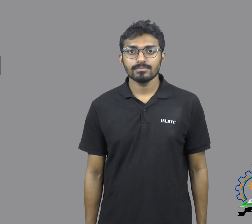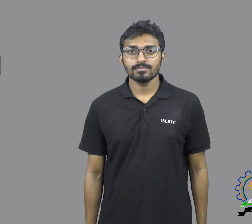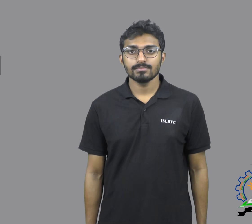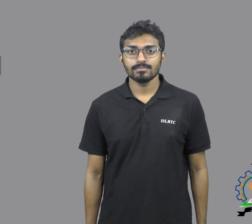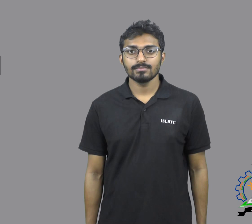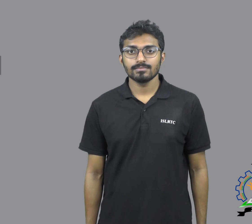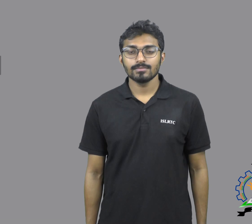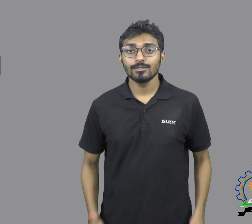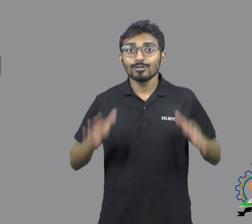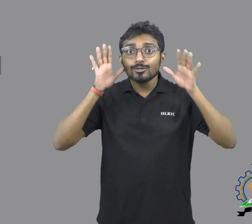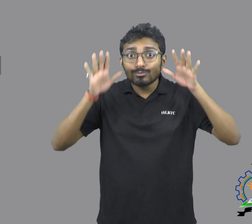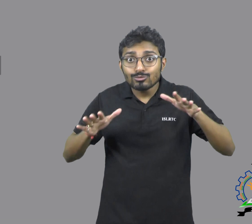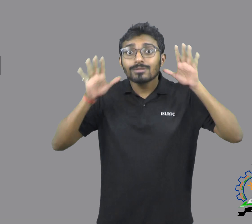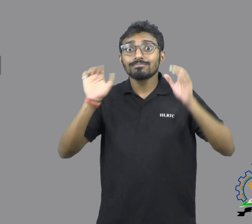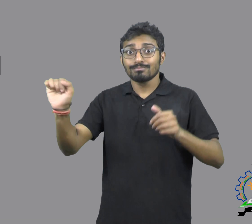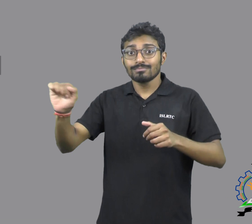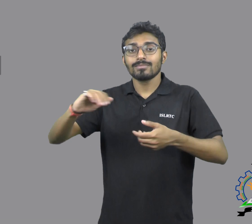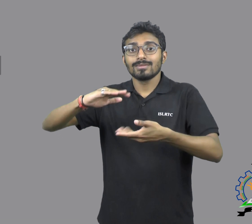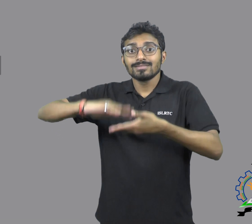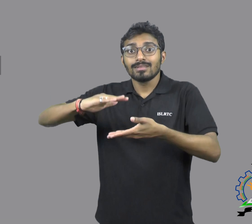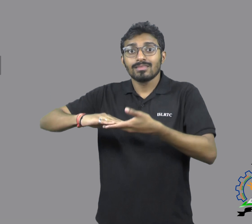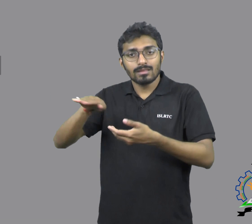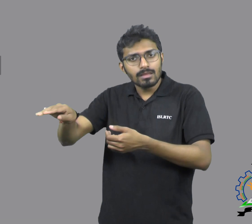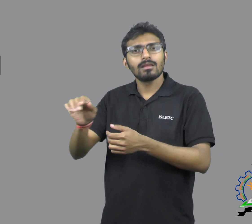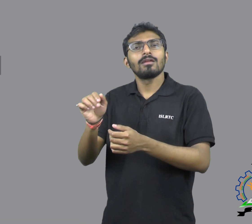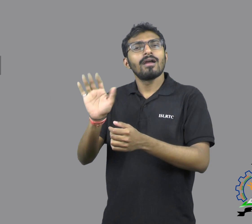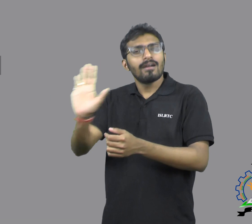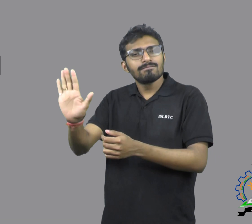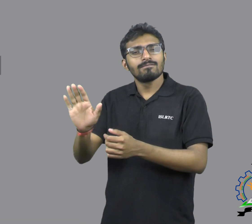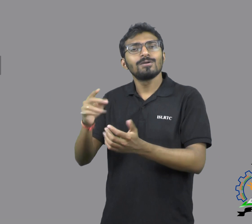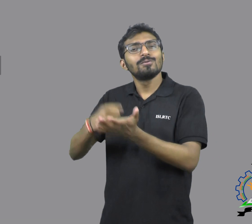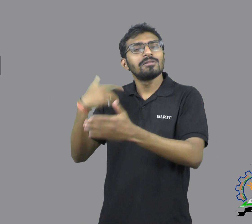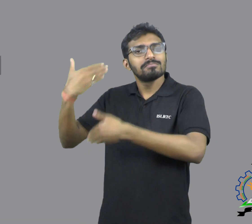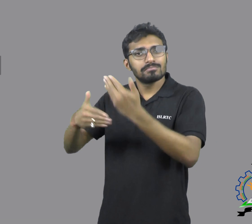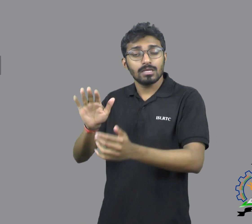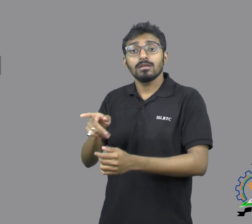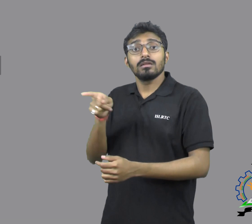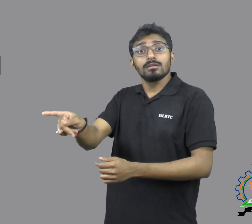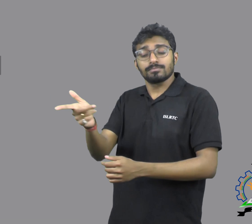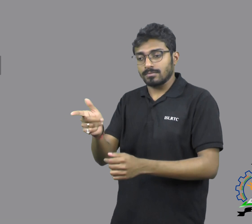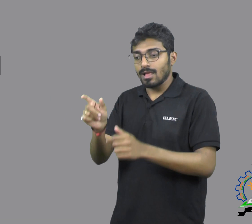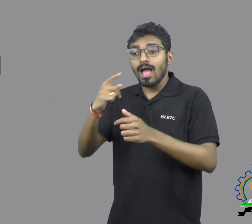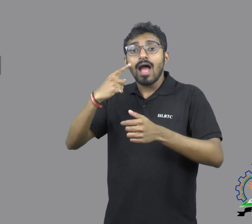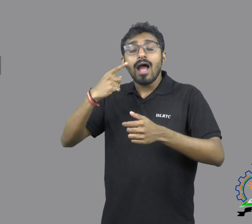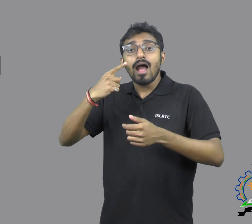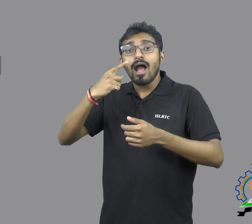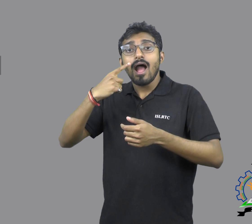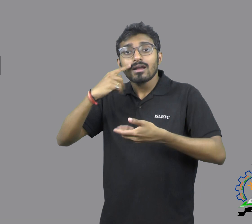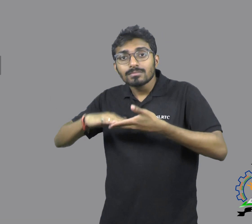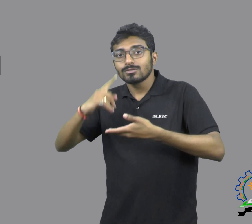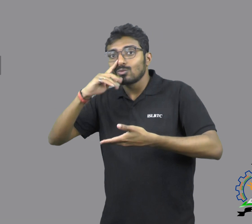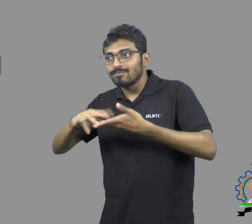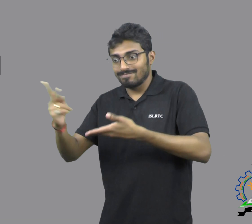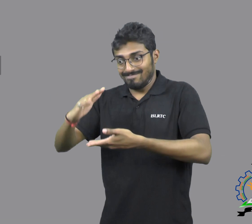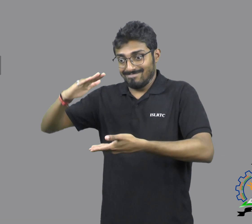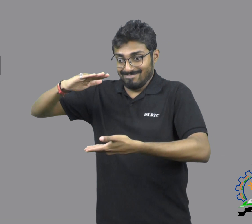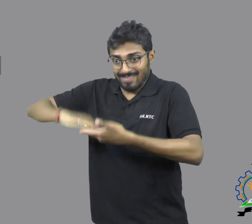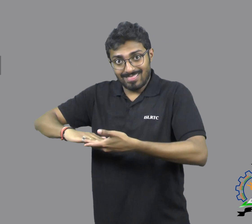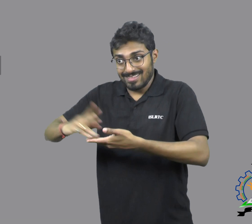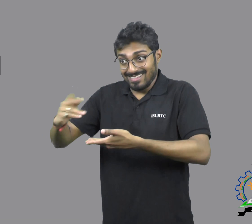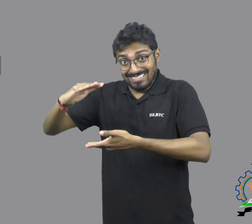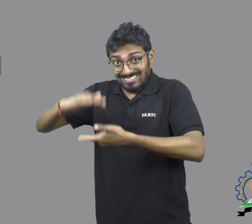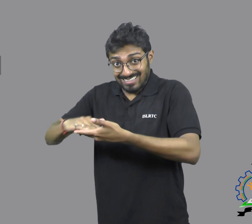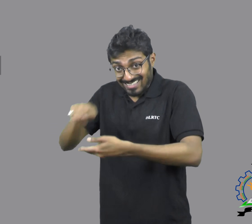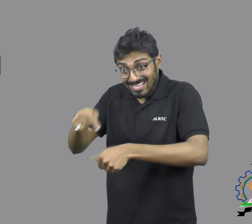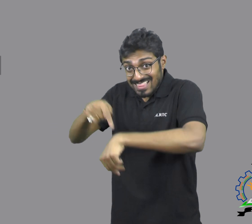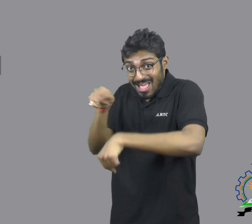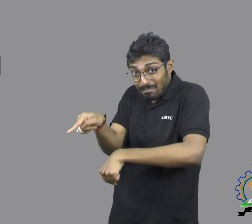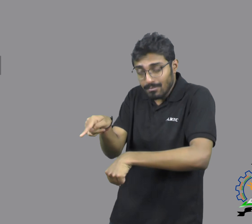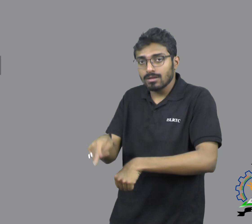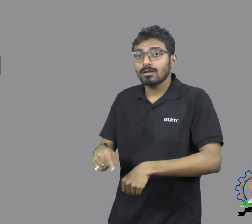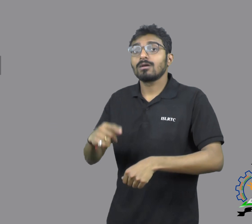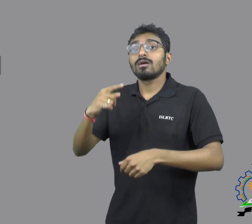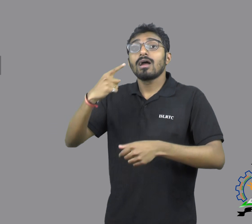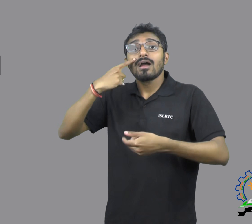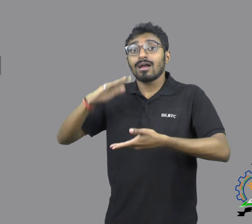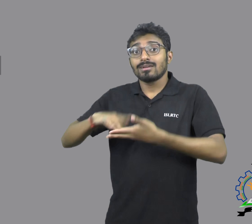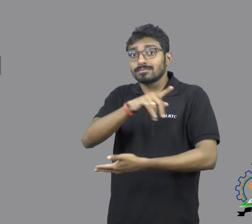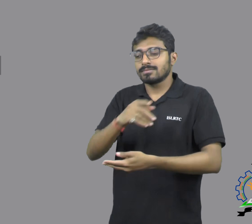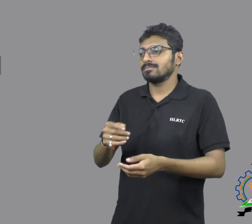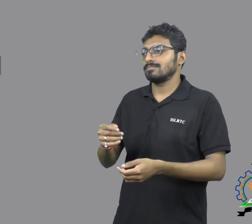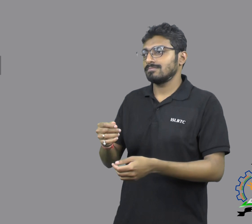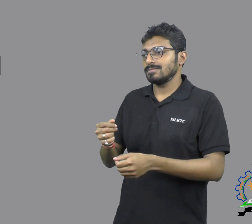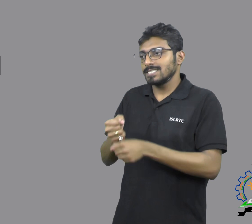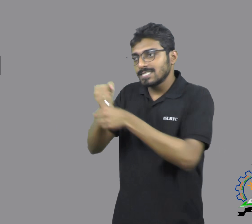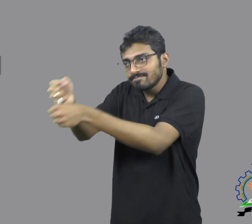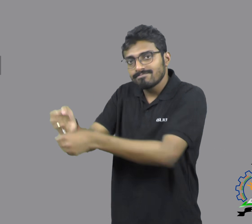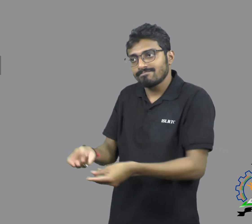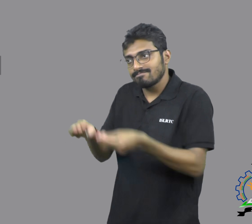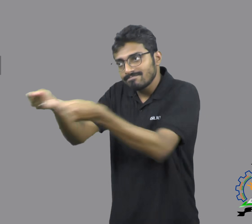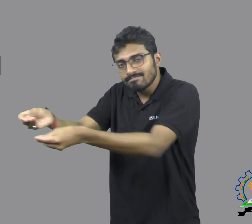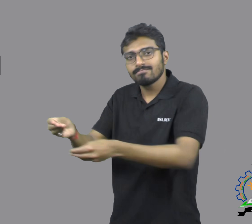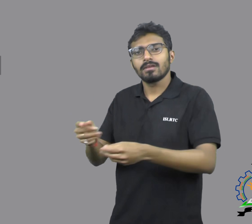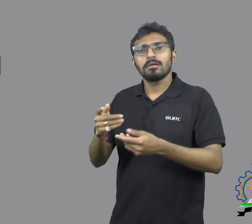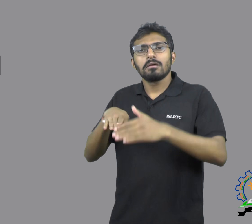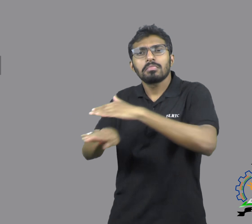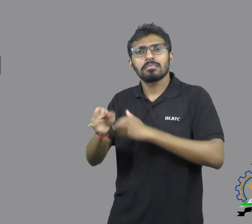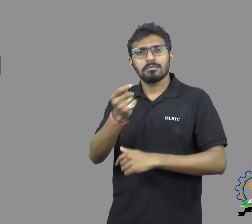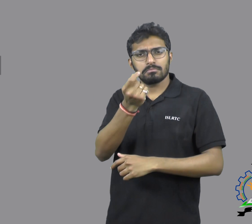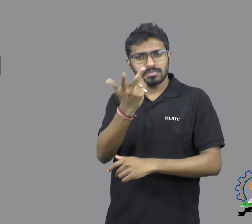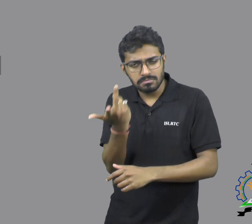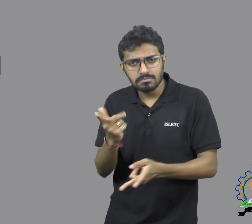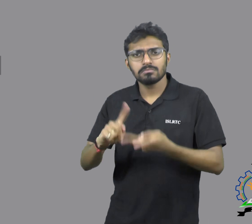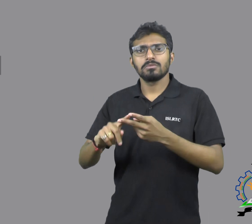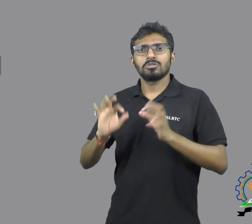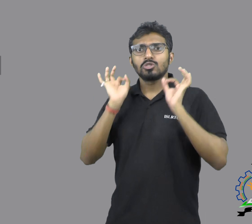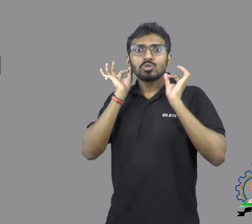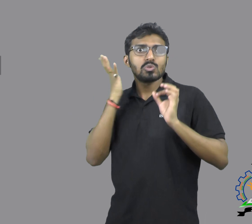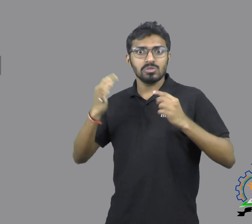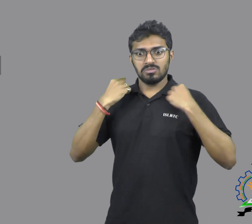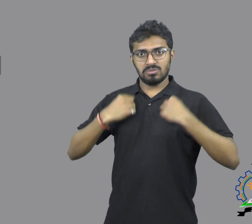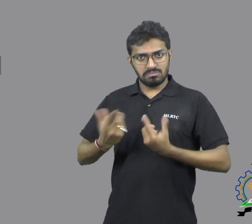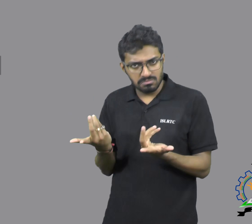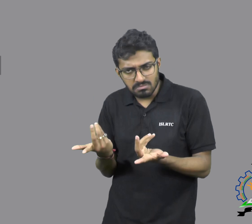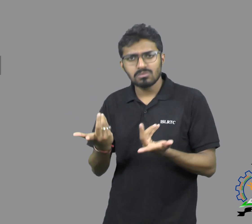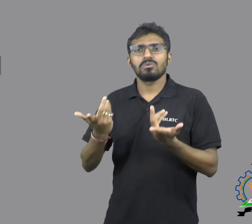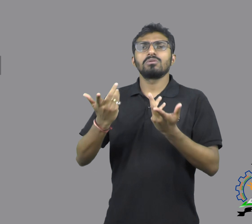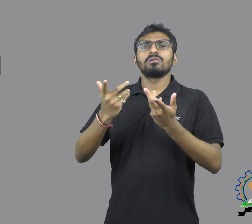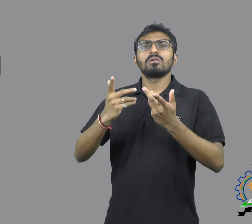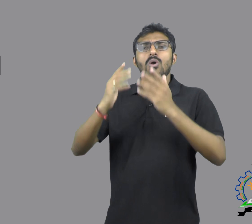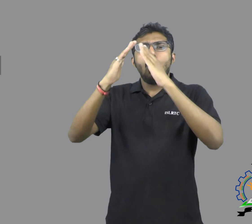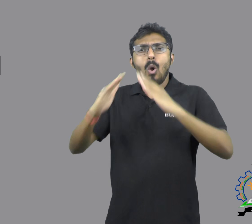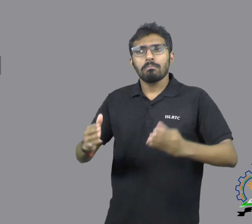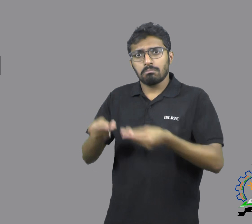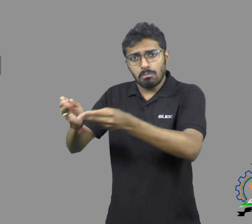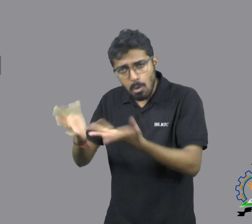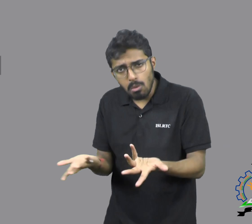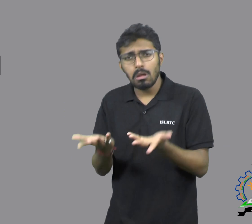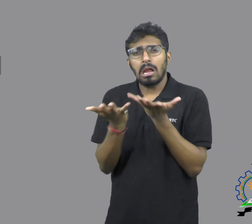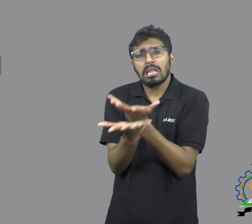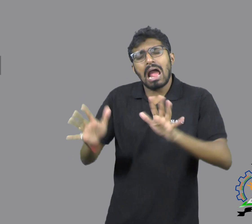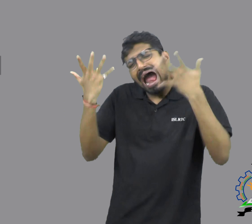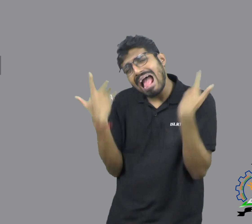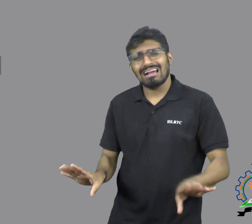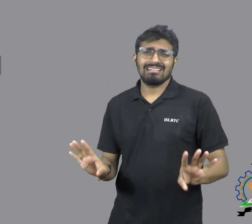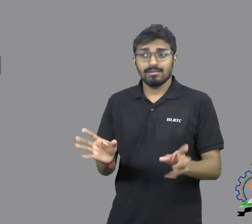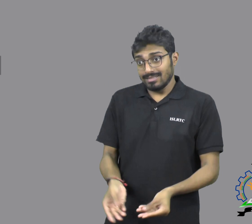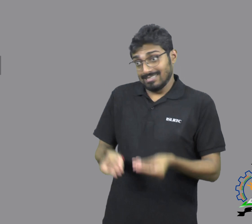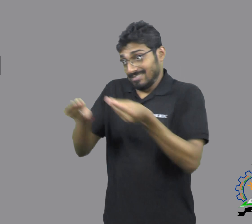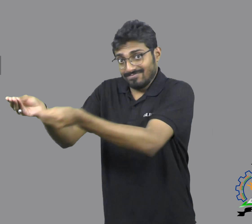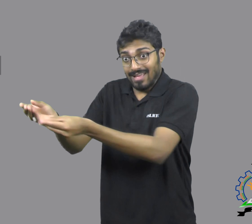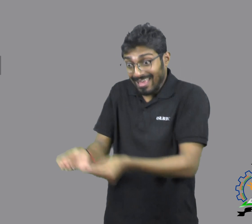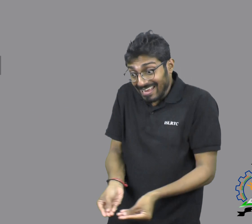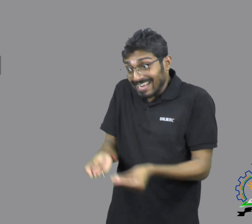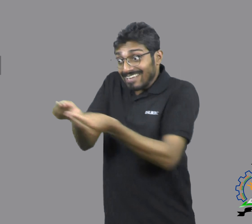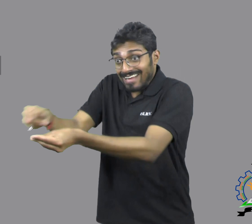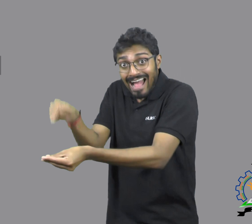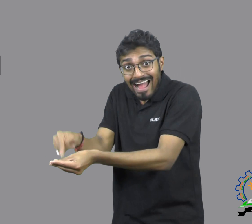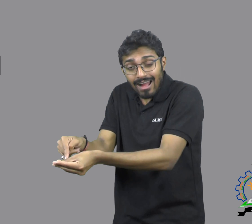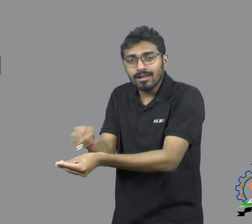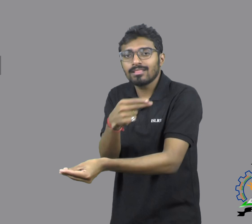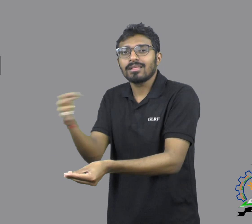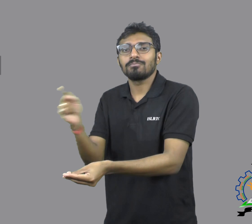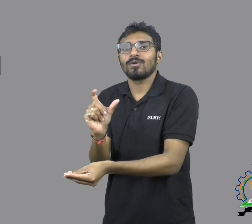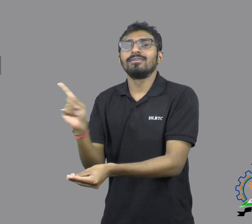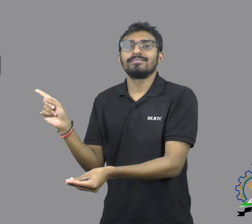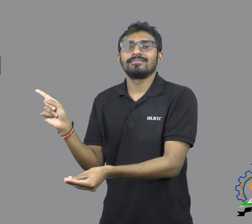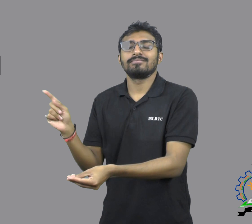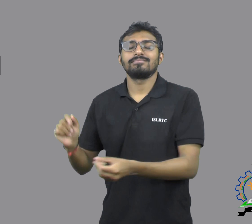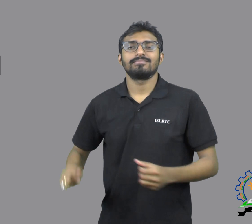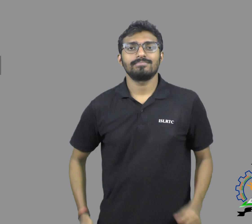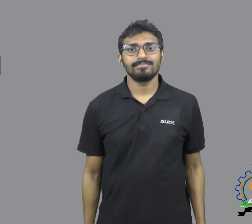MAHR